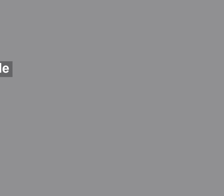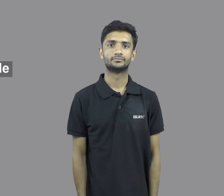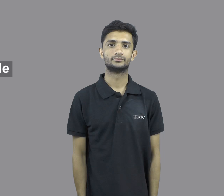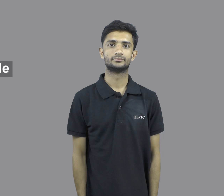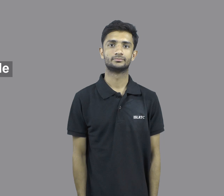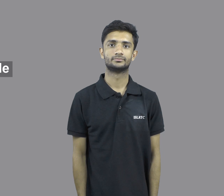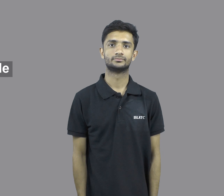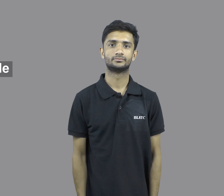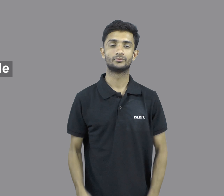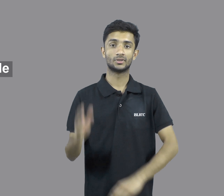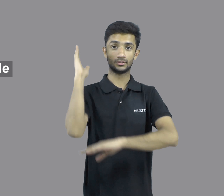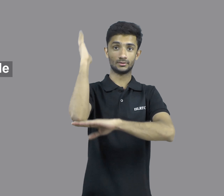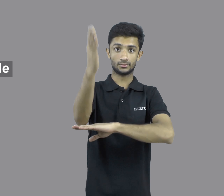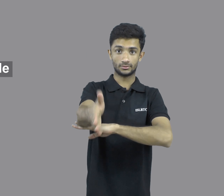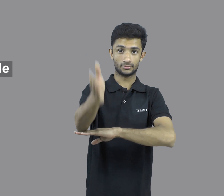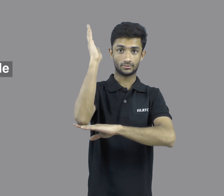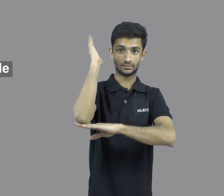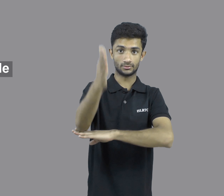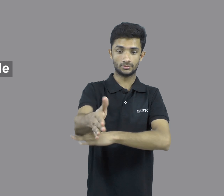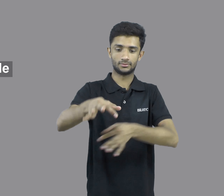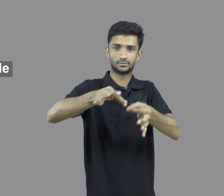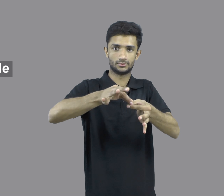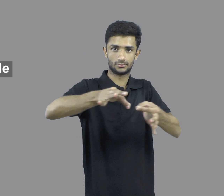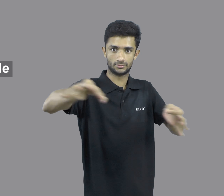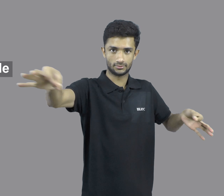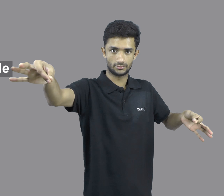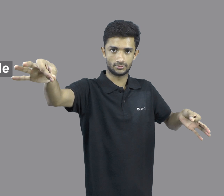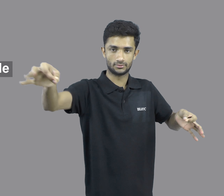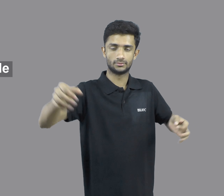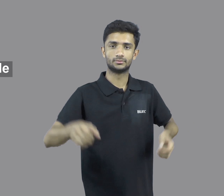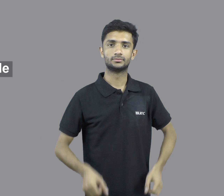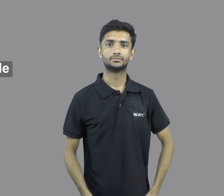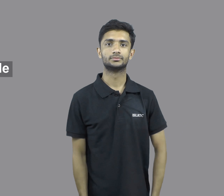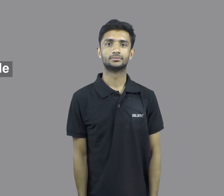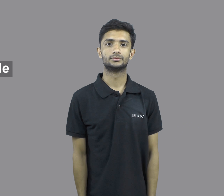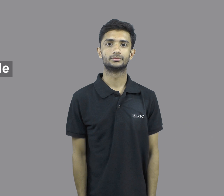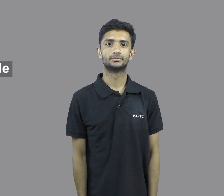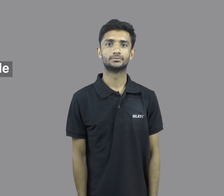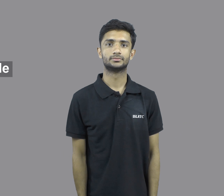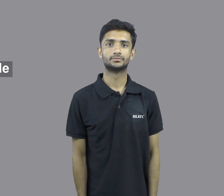Mile